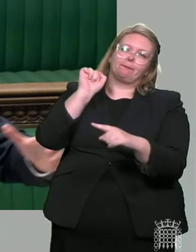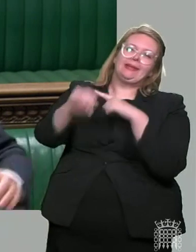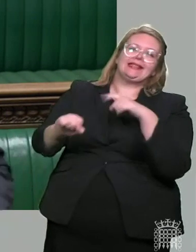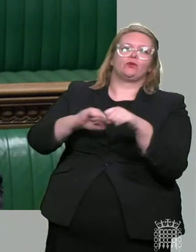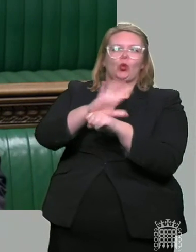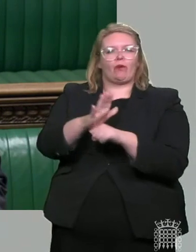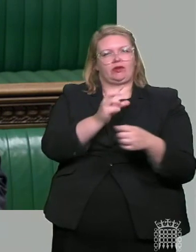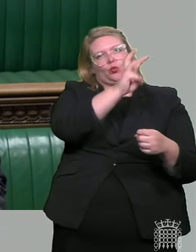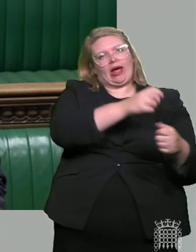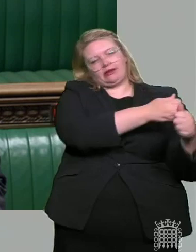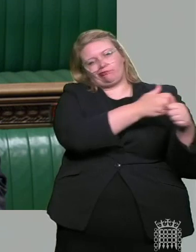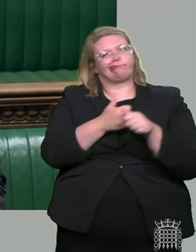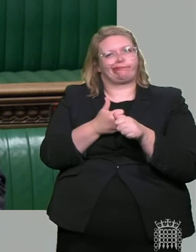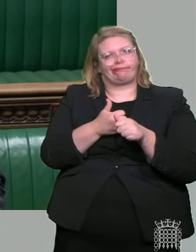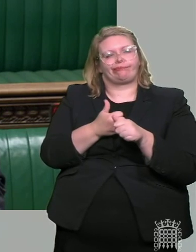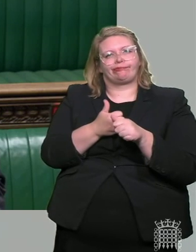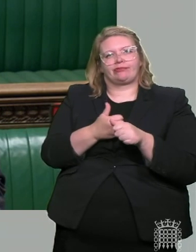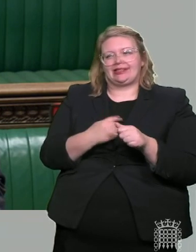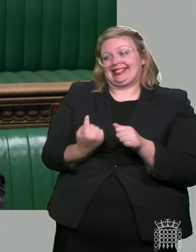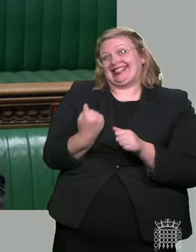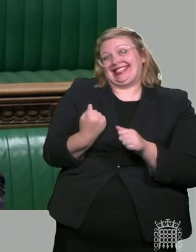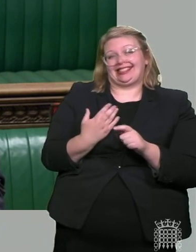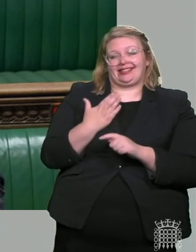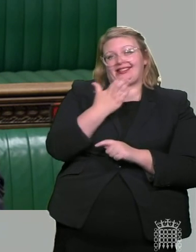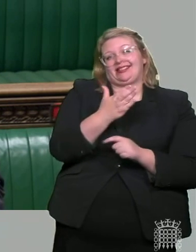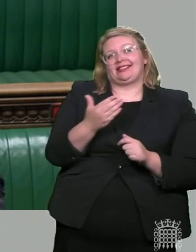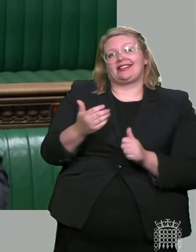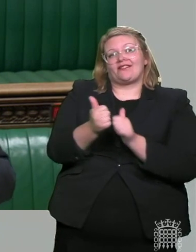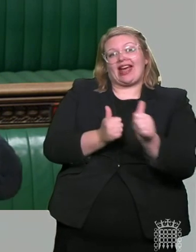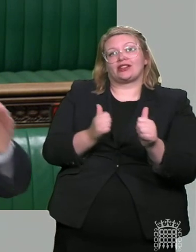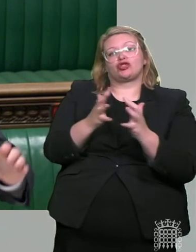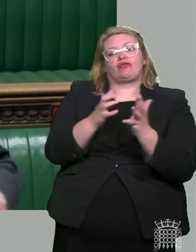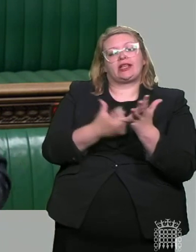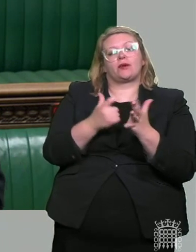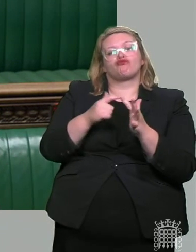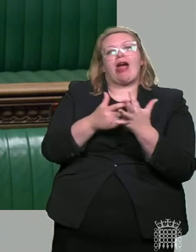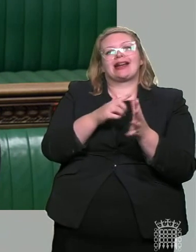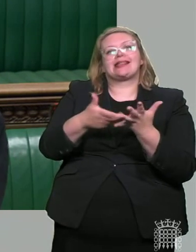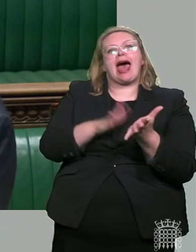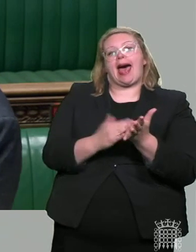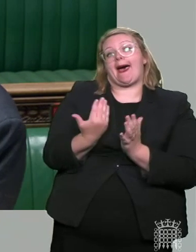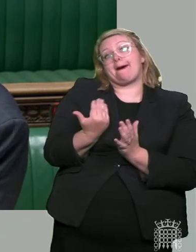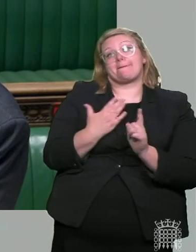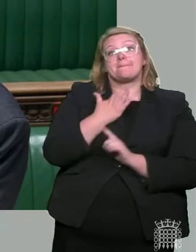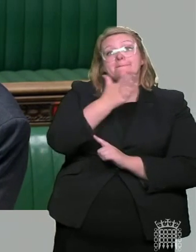It was incredible again to go to the Wockhardt factory in Wrexham.